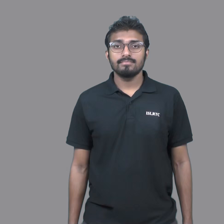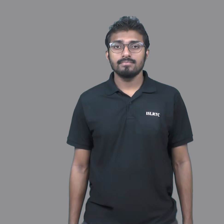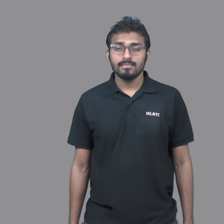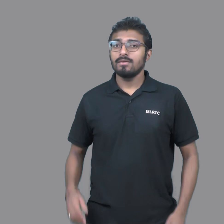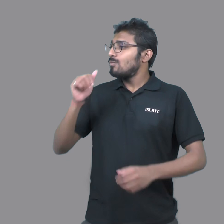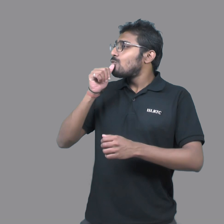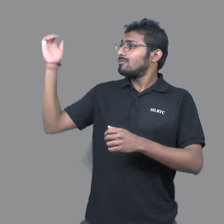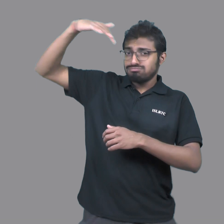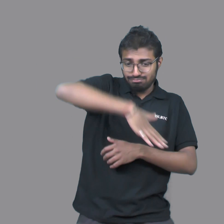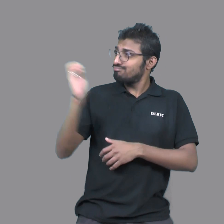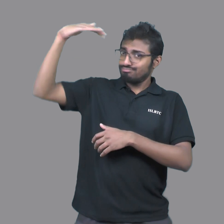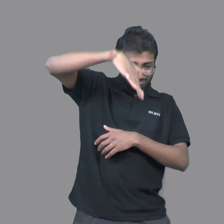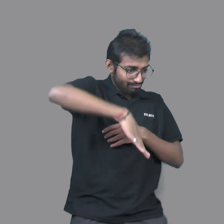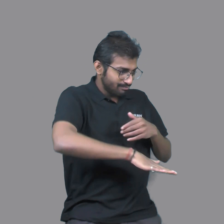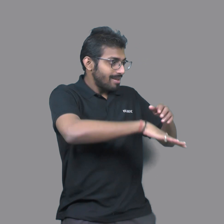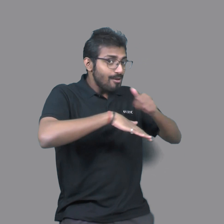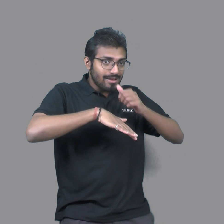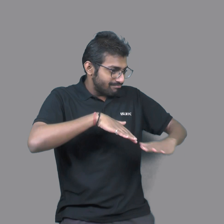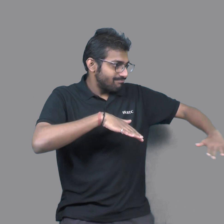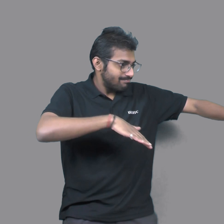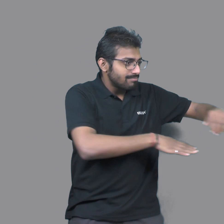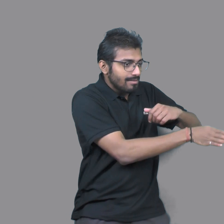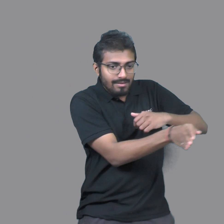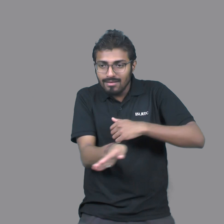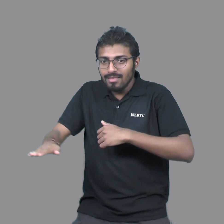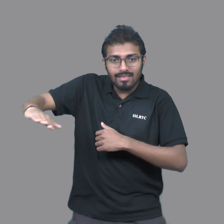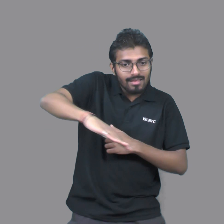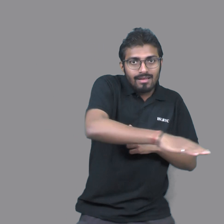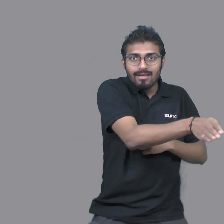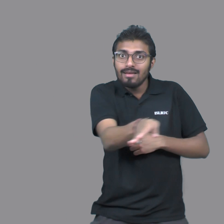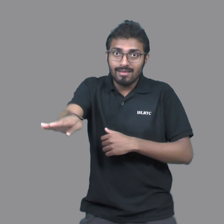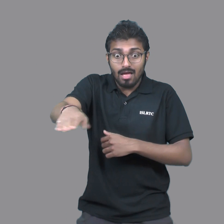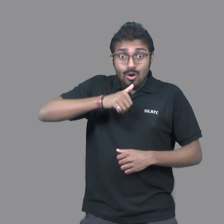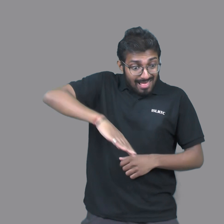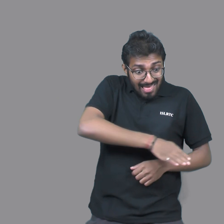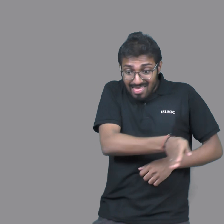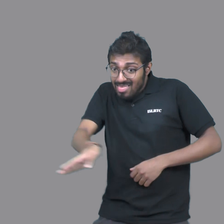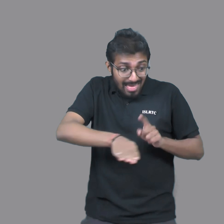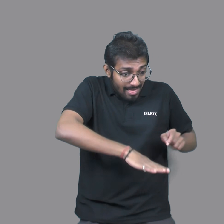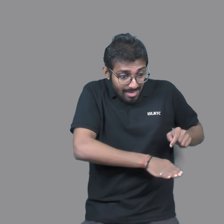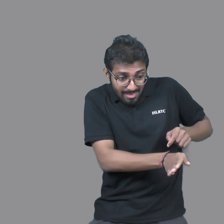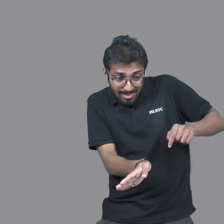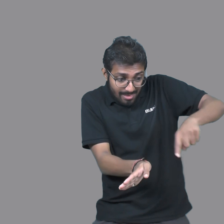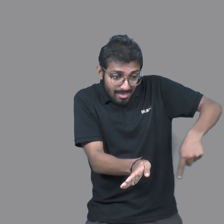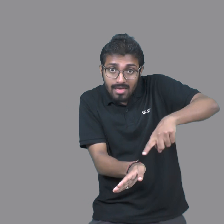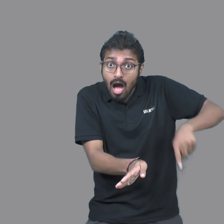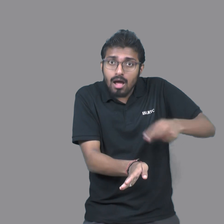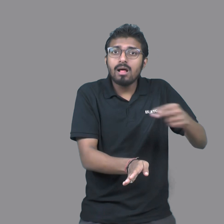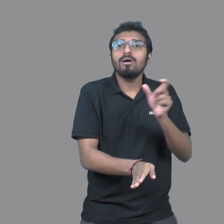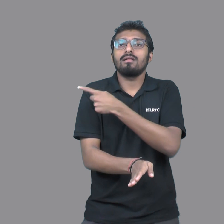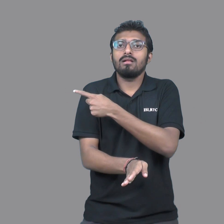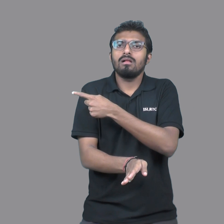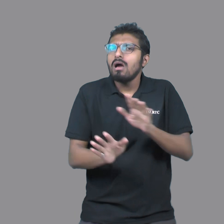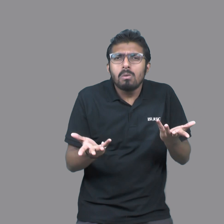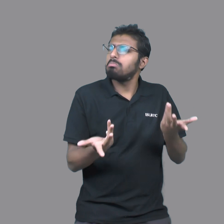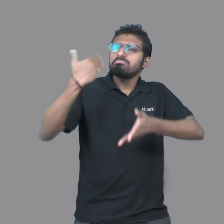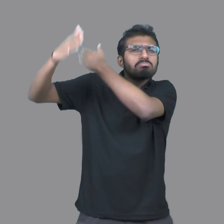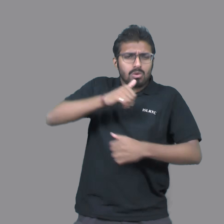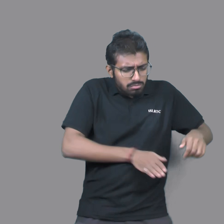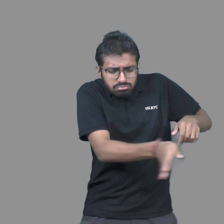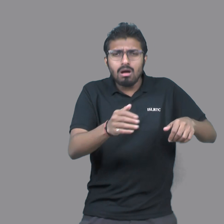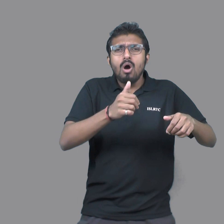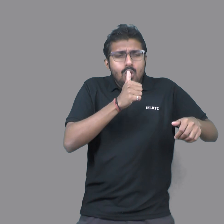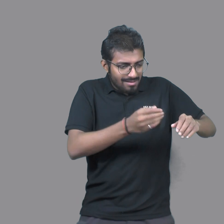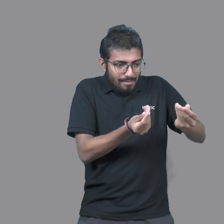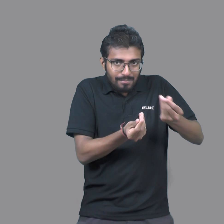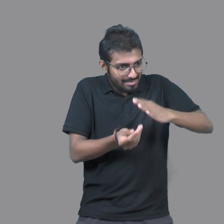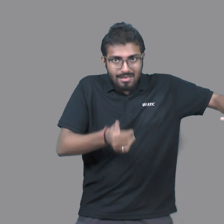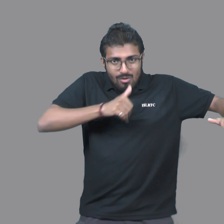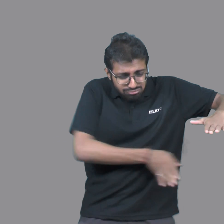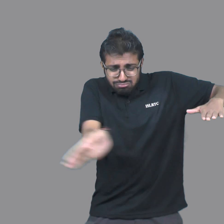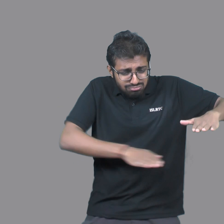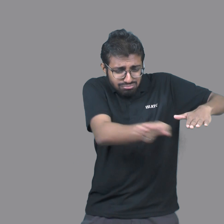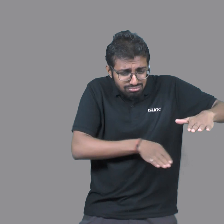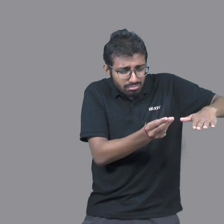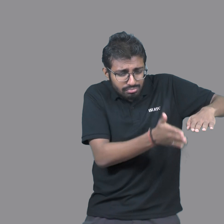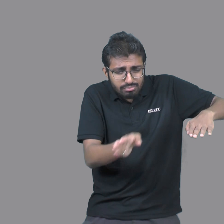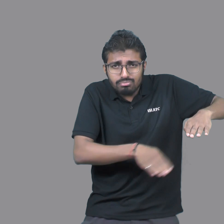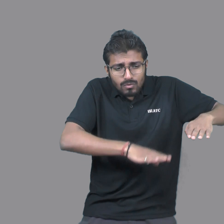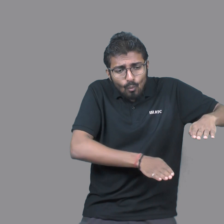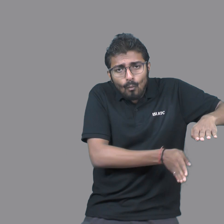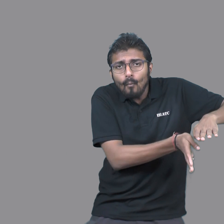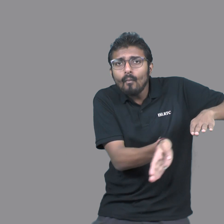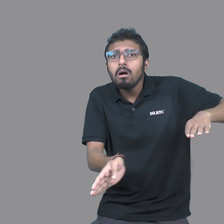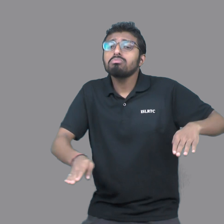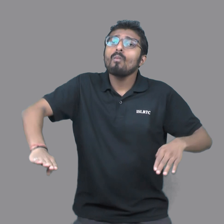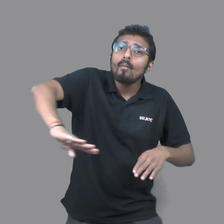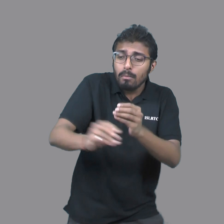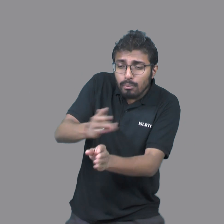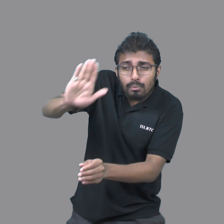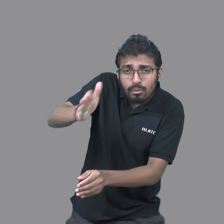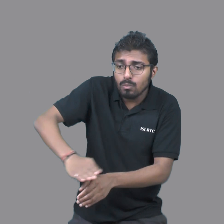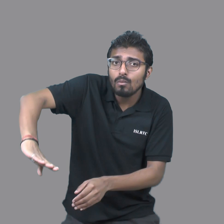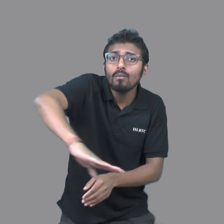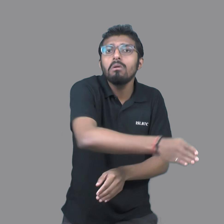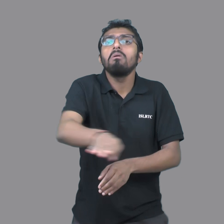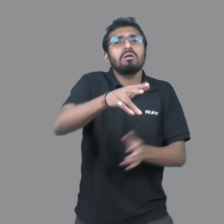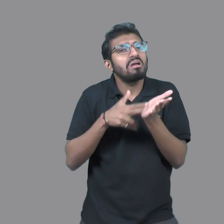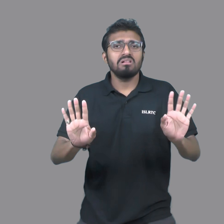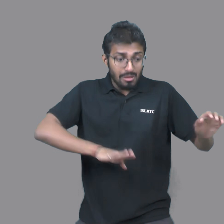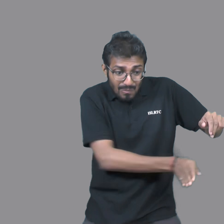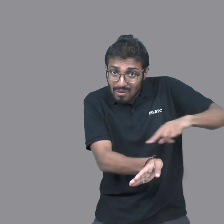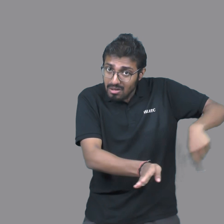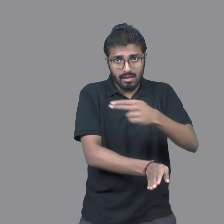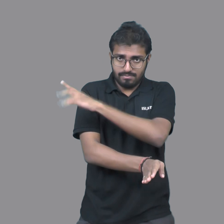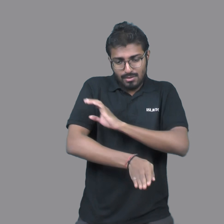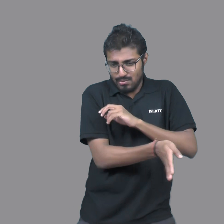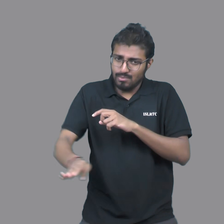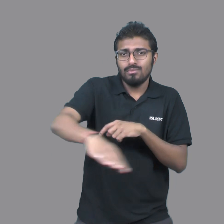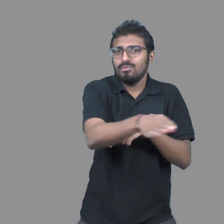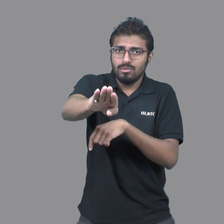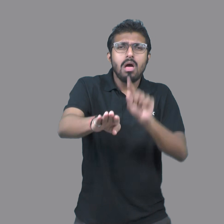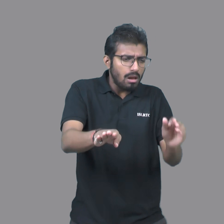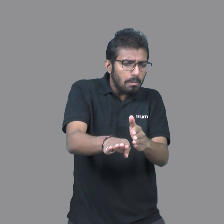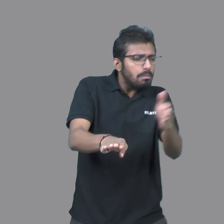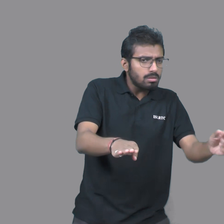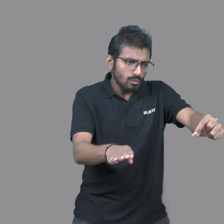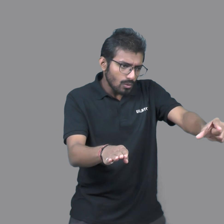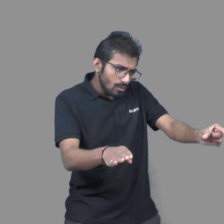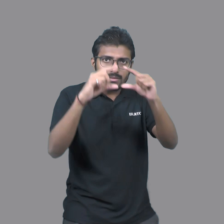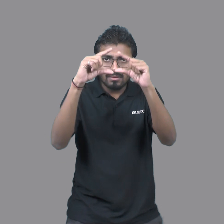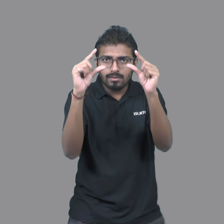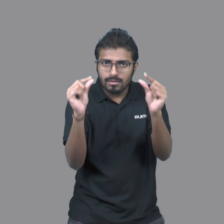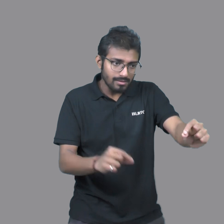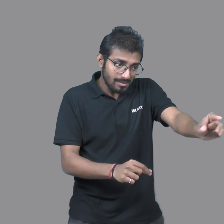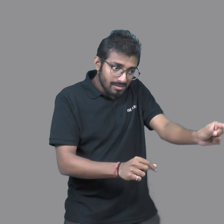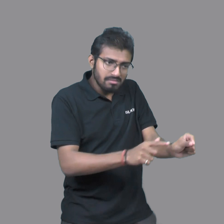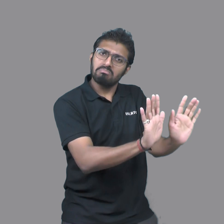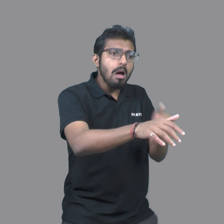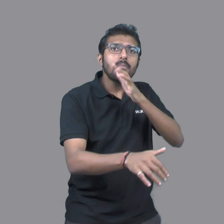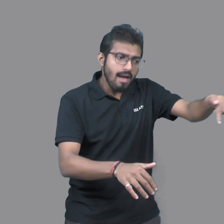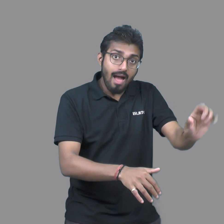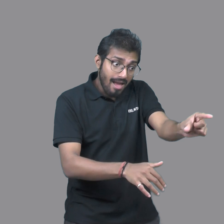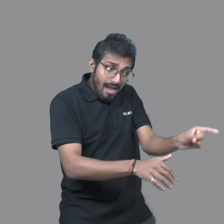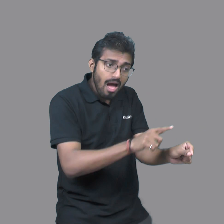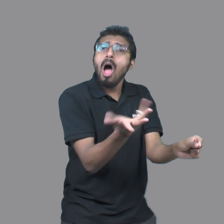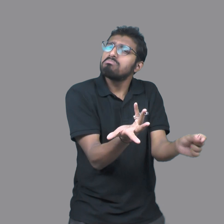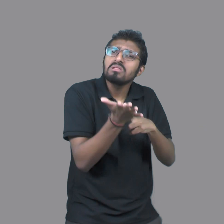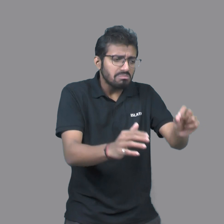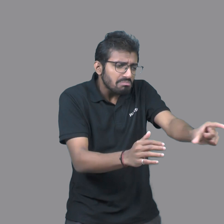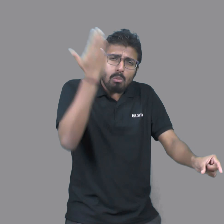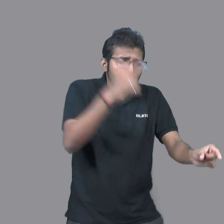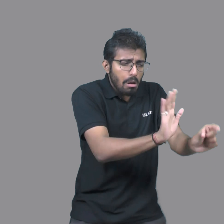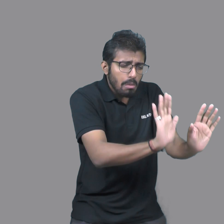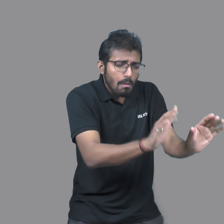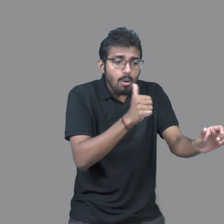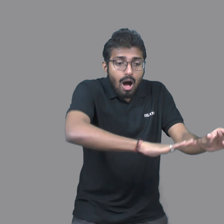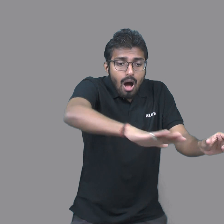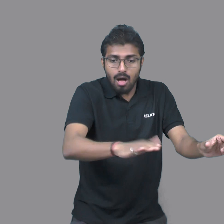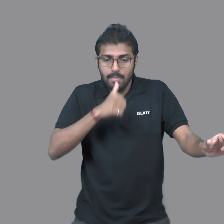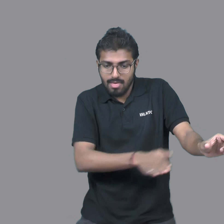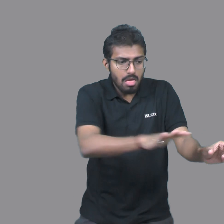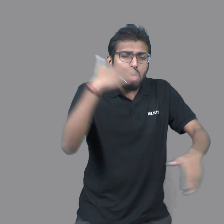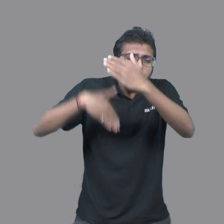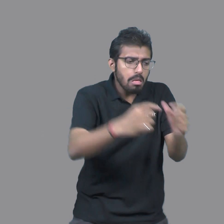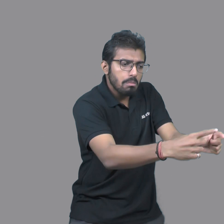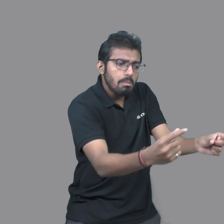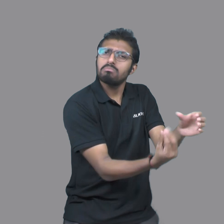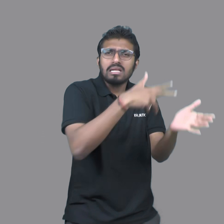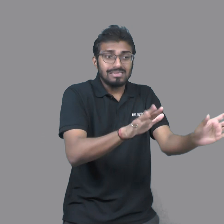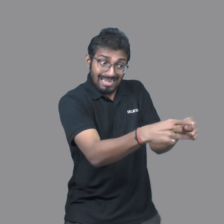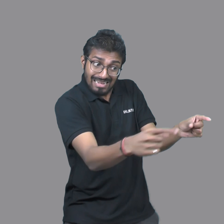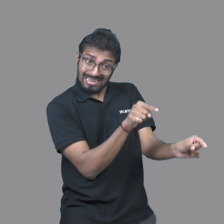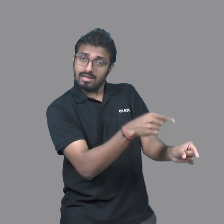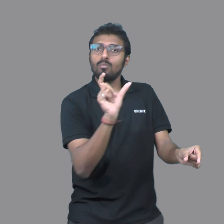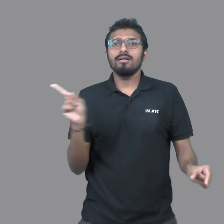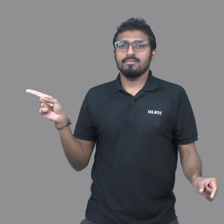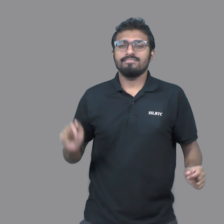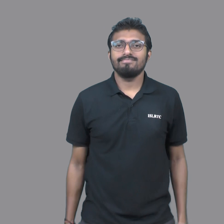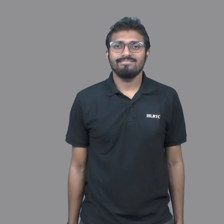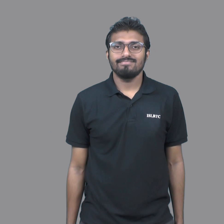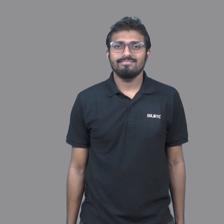Meander and Ox Bow Lake